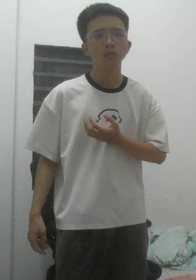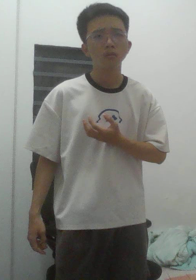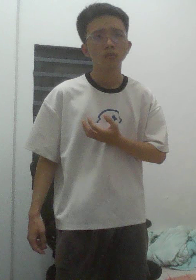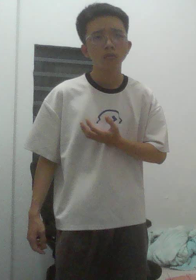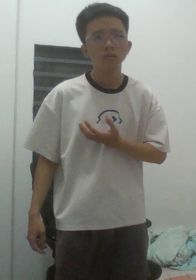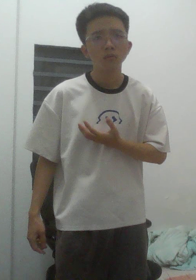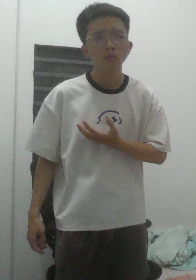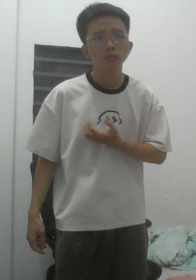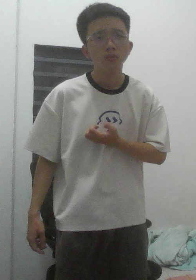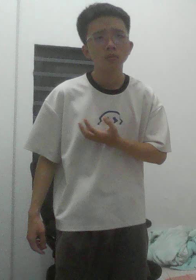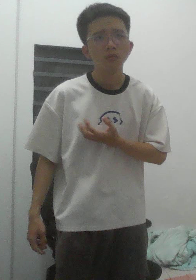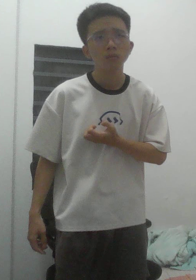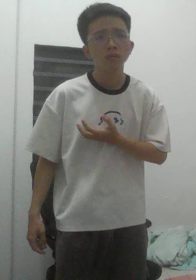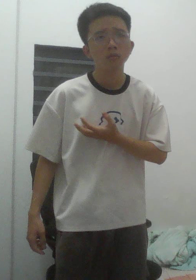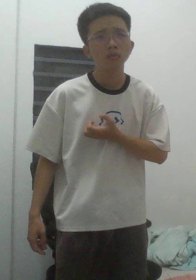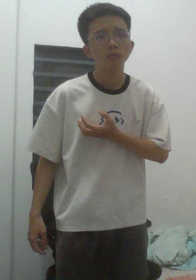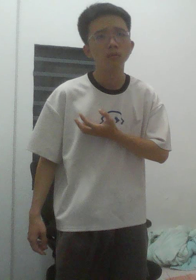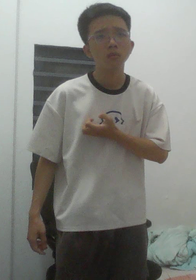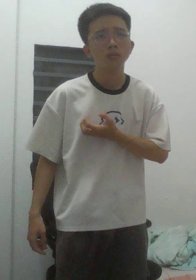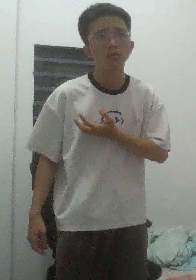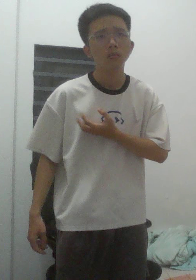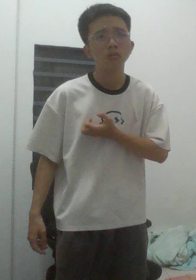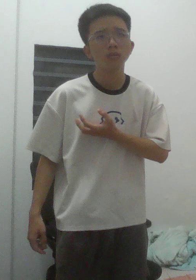lo so